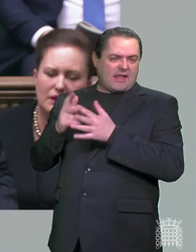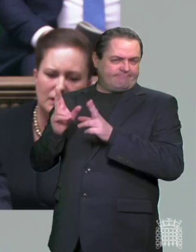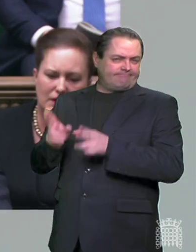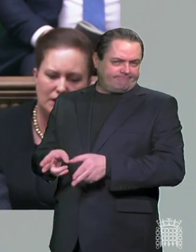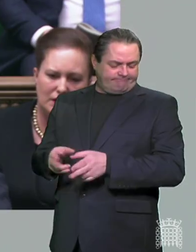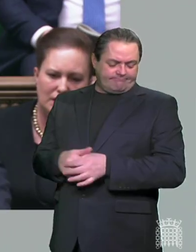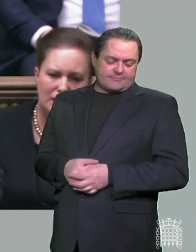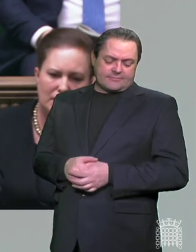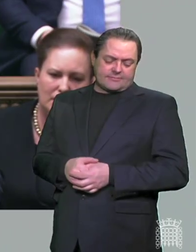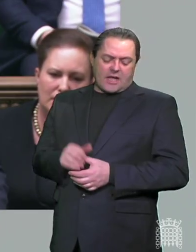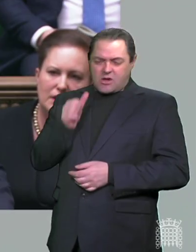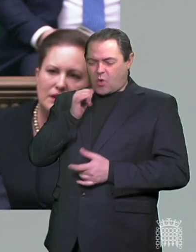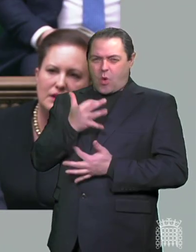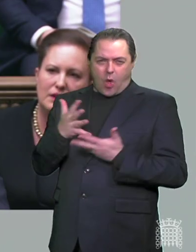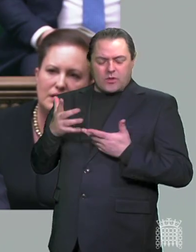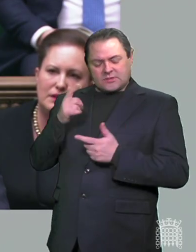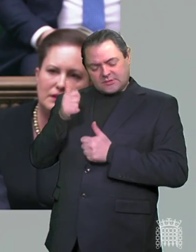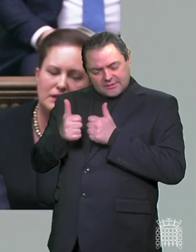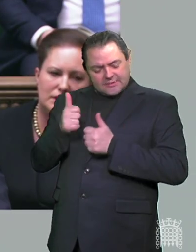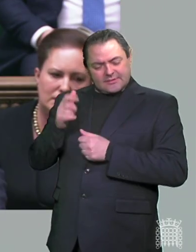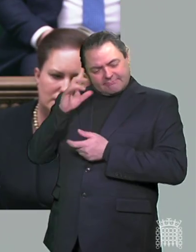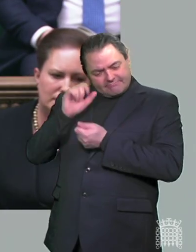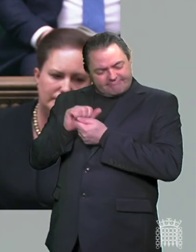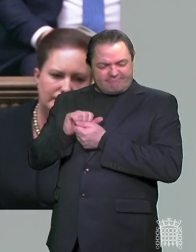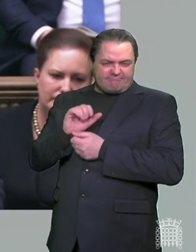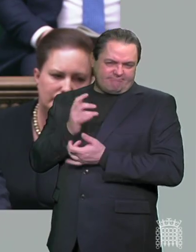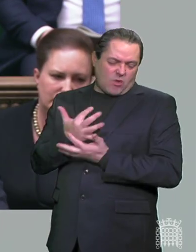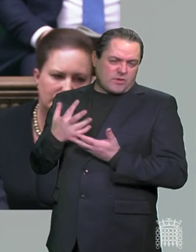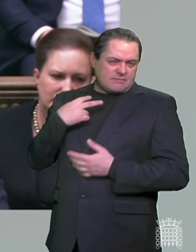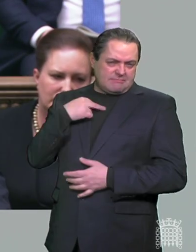From the warmth of the tributes, I know how much she will be missed.